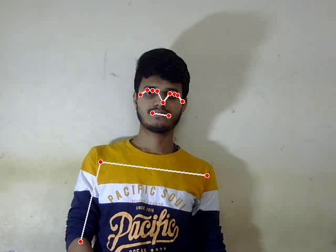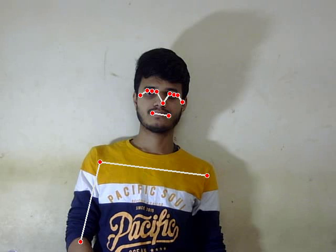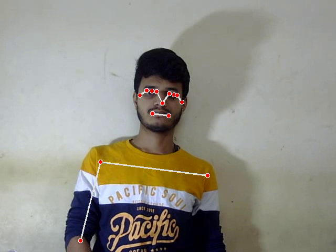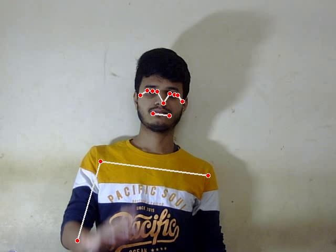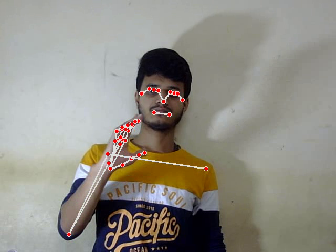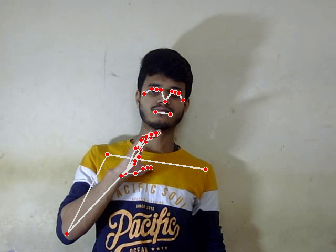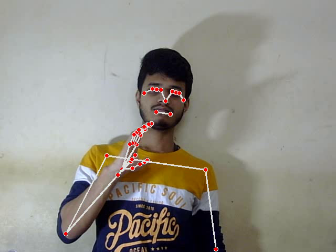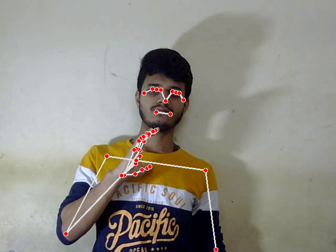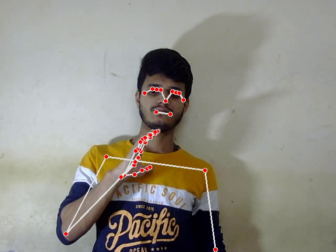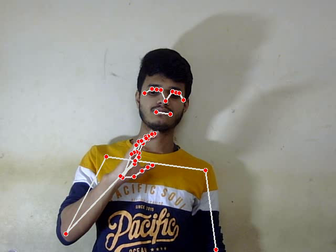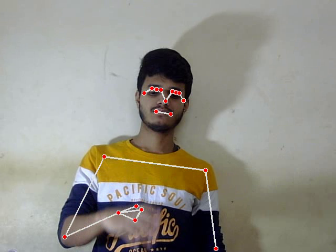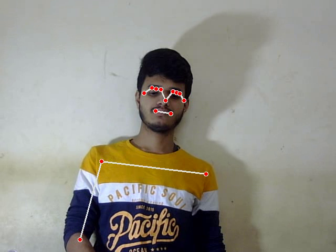fine